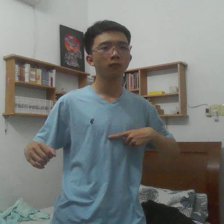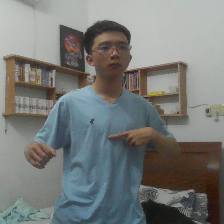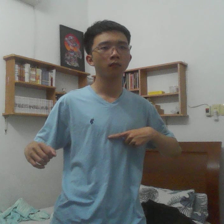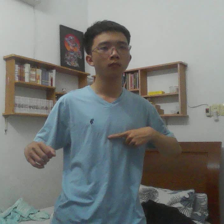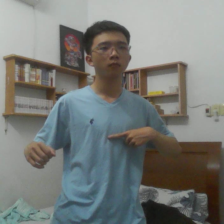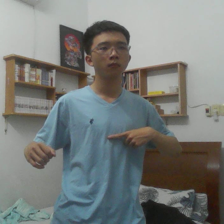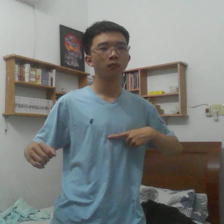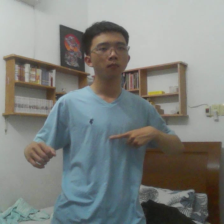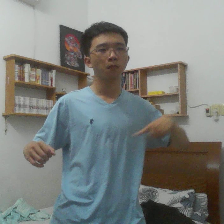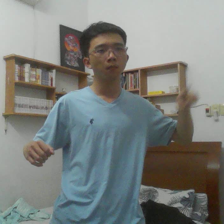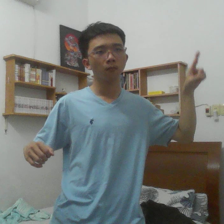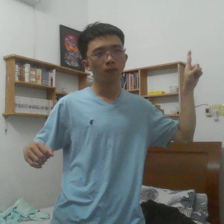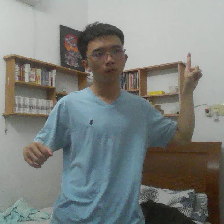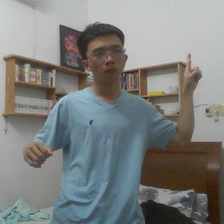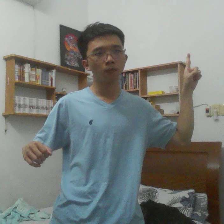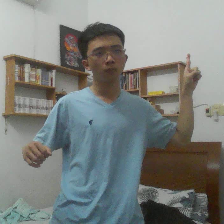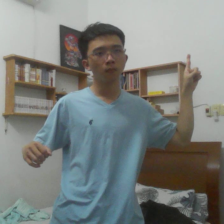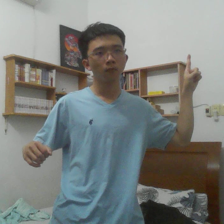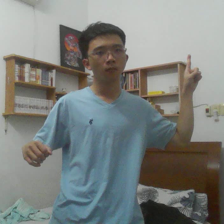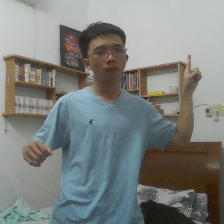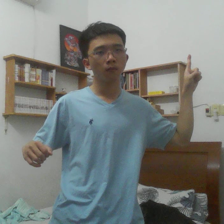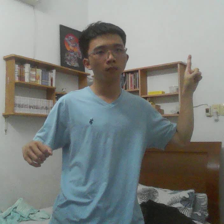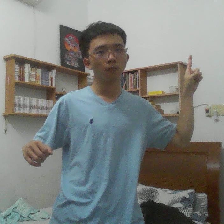di